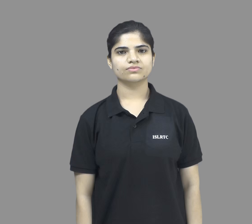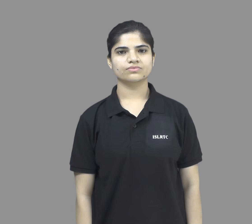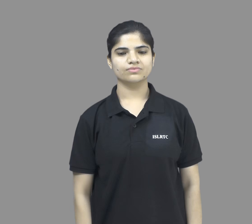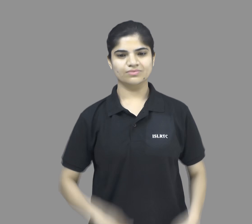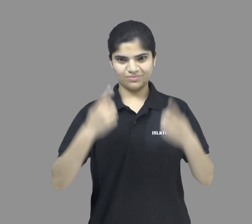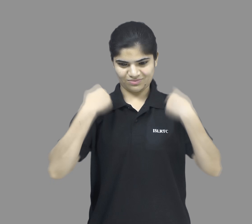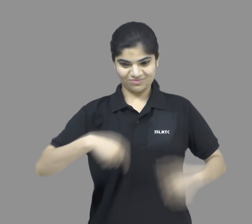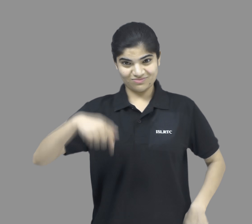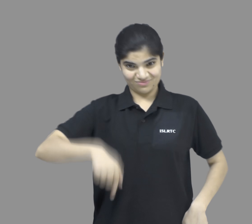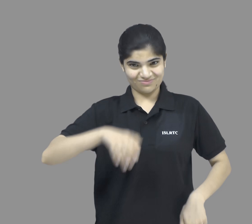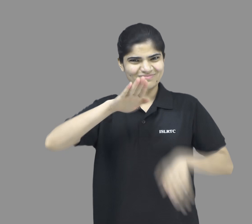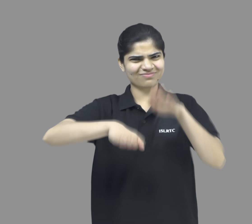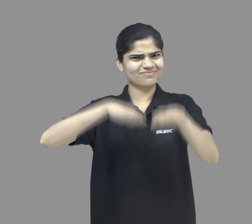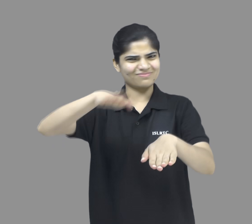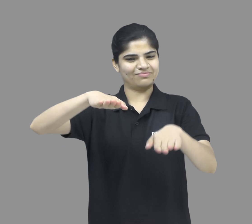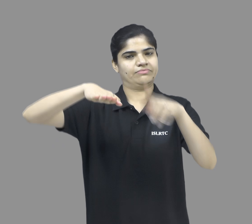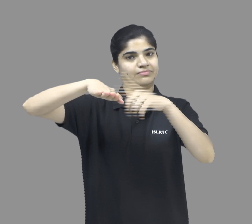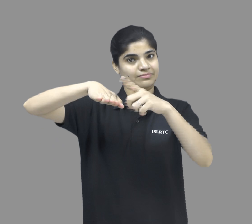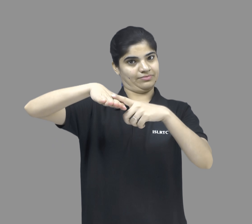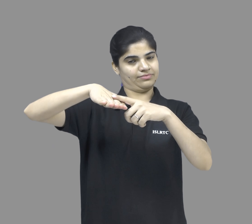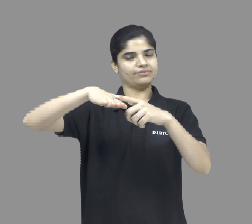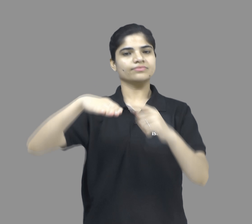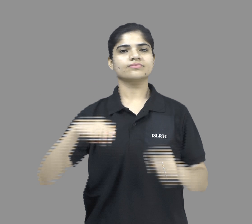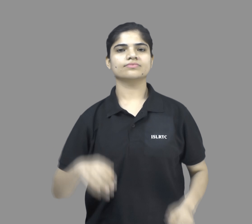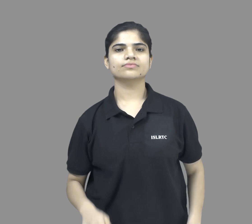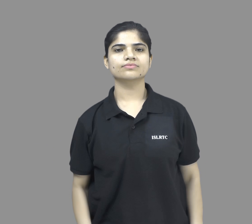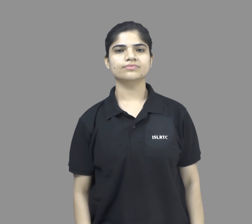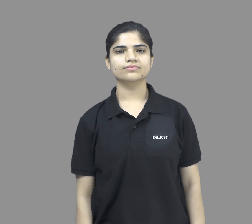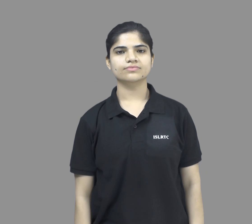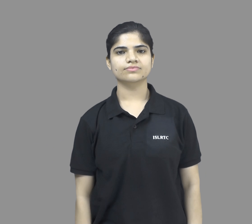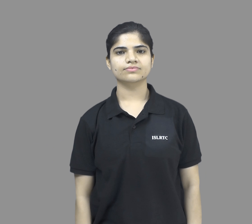Foot (Body Part)